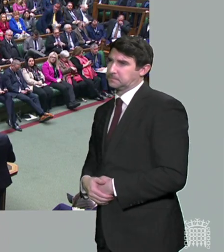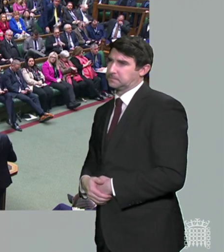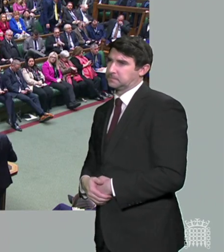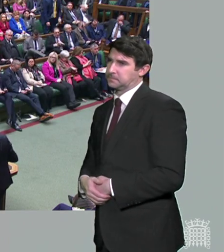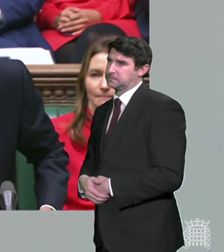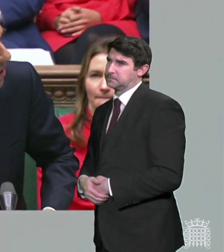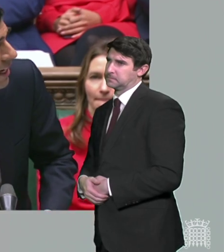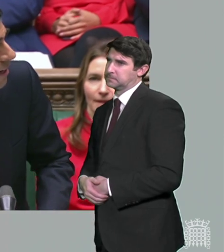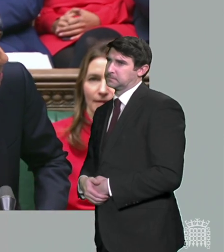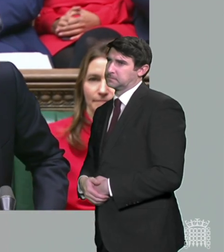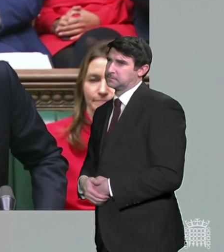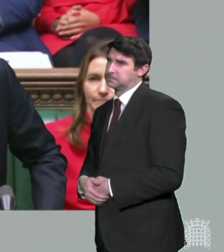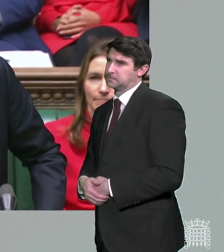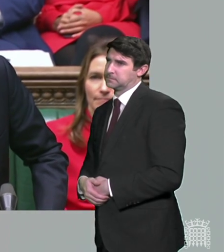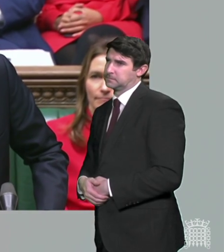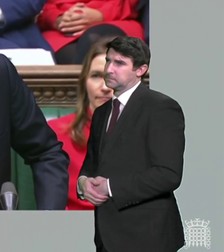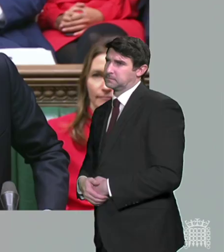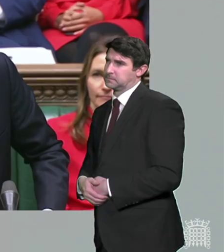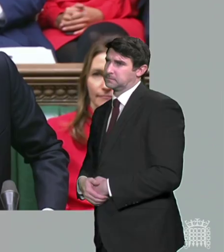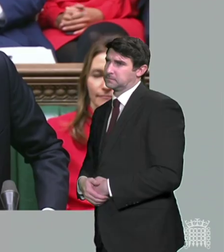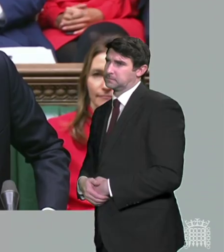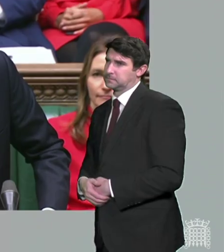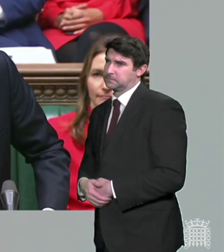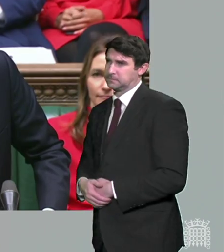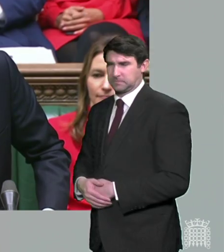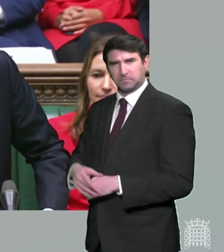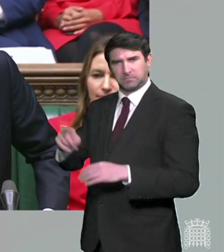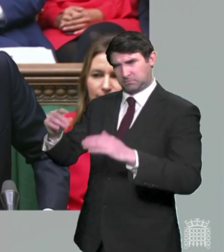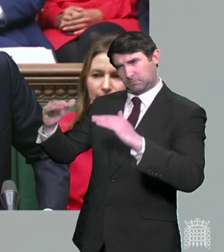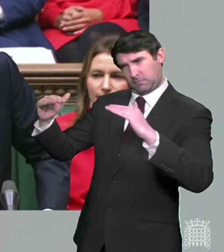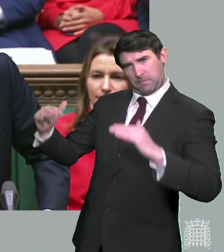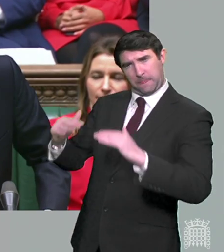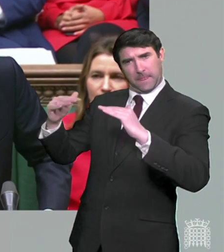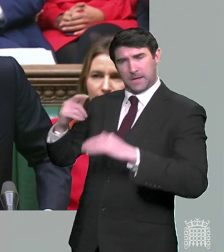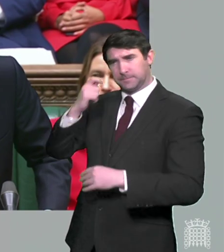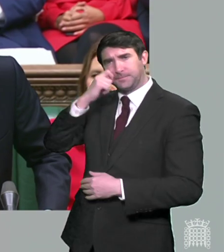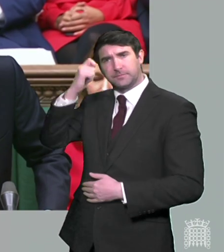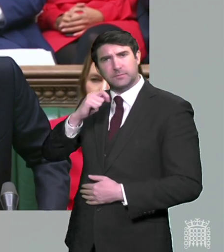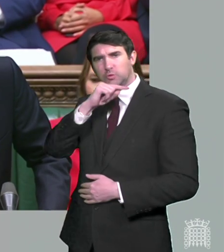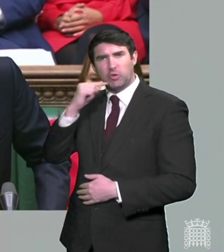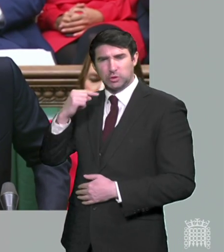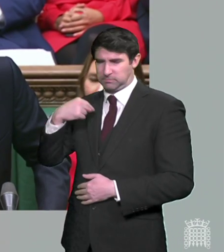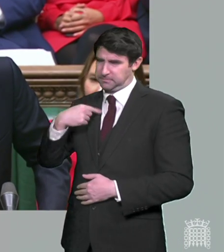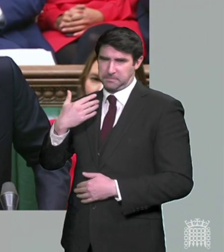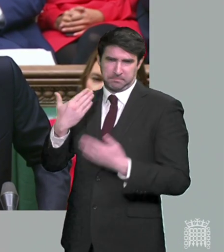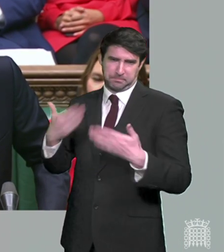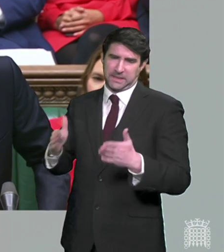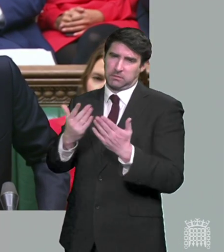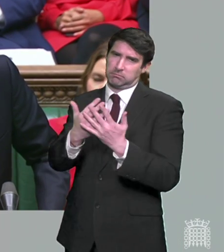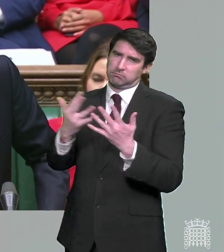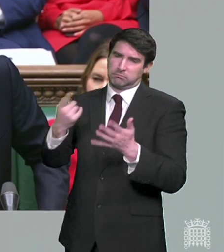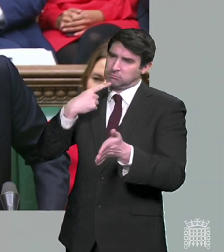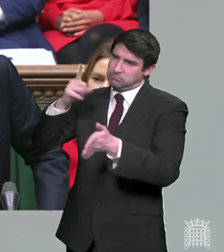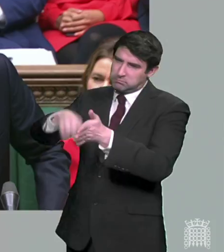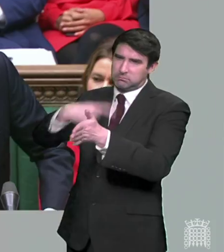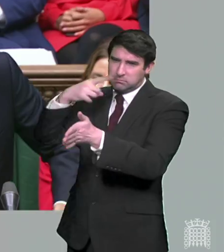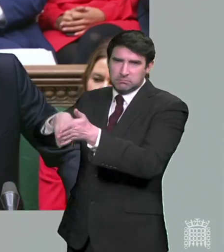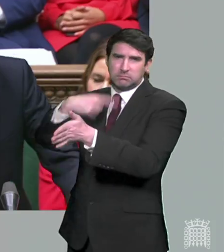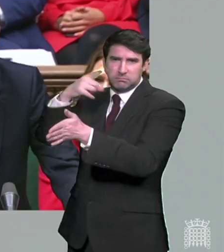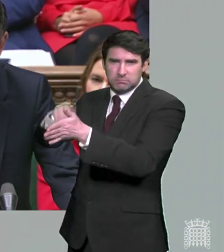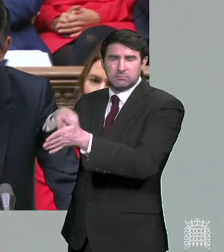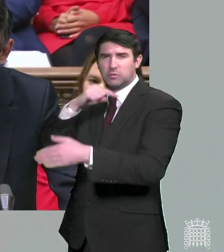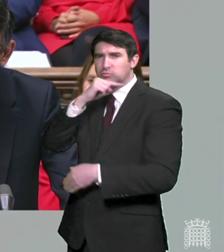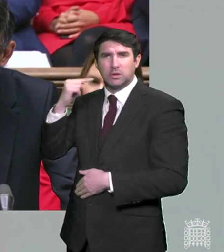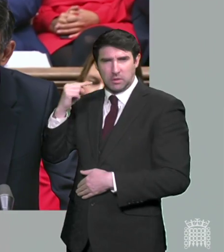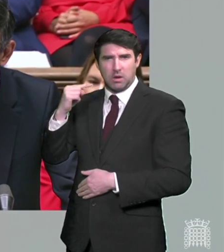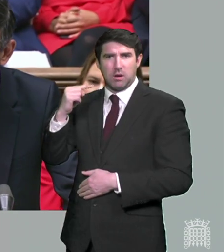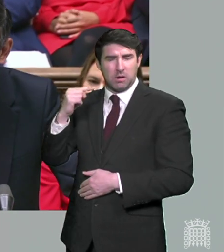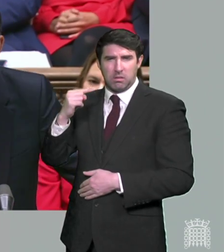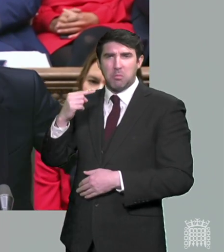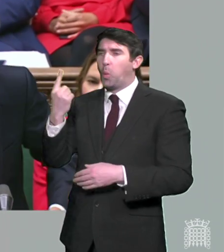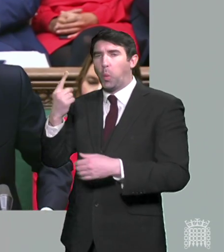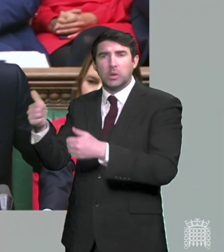We have taken a lead from the beginning of this conflict in sanctioning and taking action against those entities connected with the war effort in Russia and beyond.